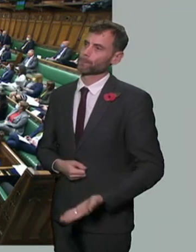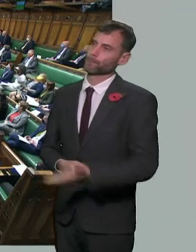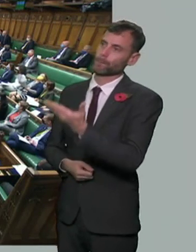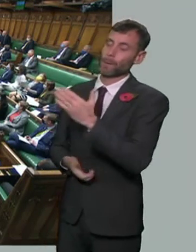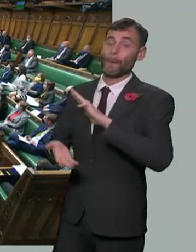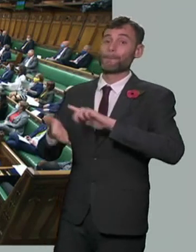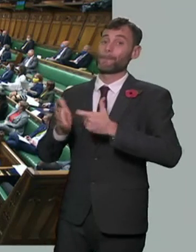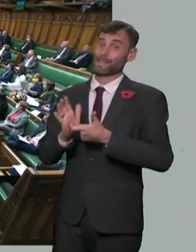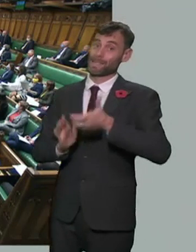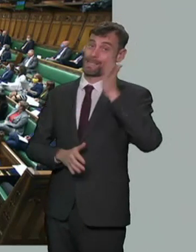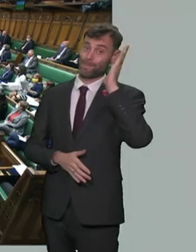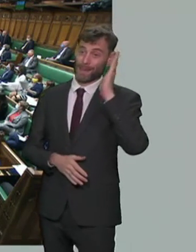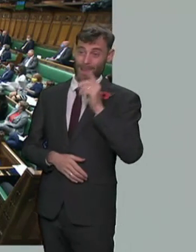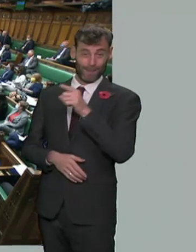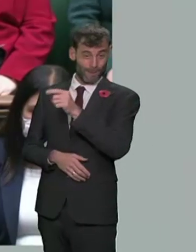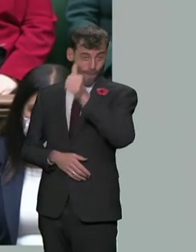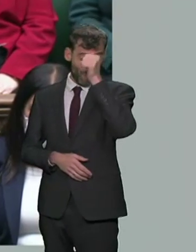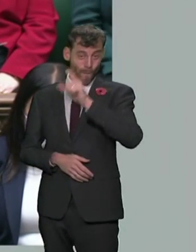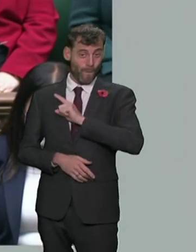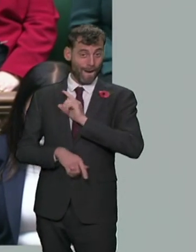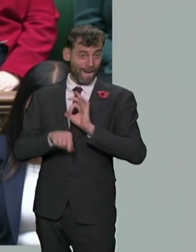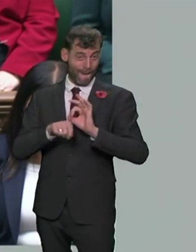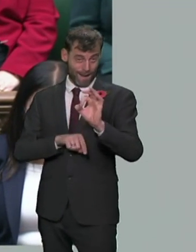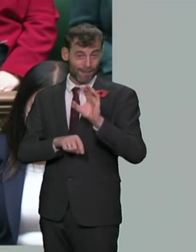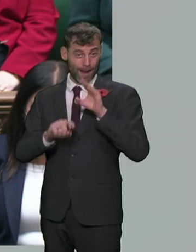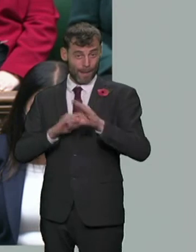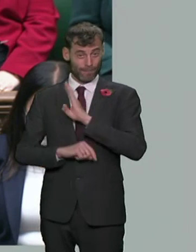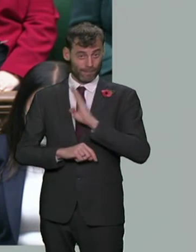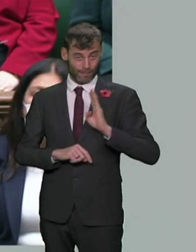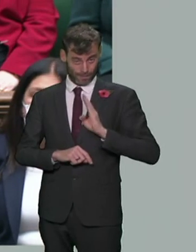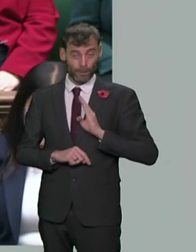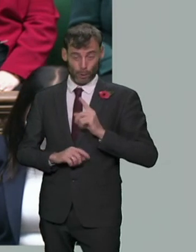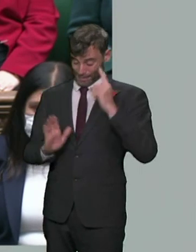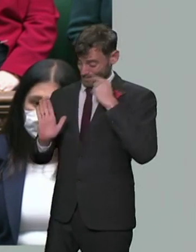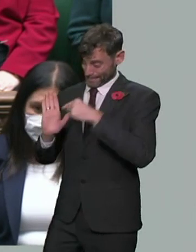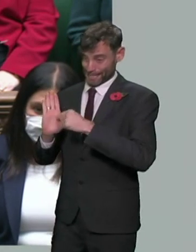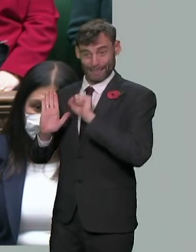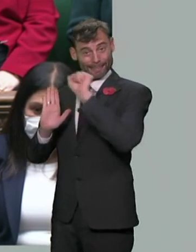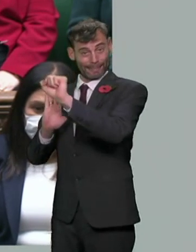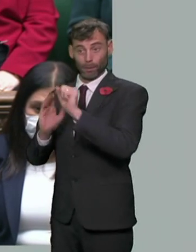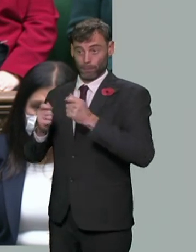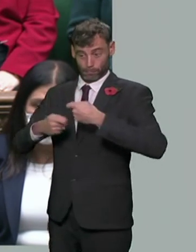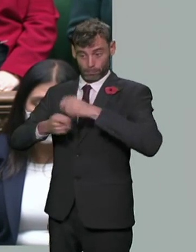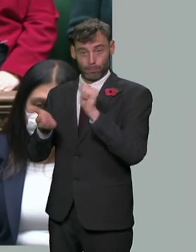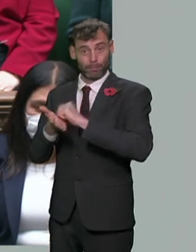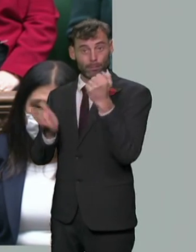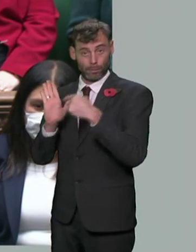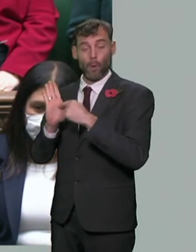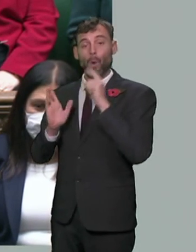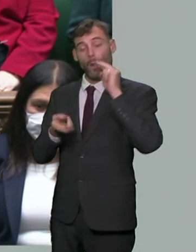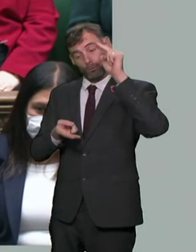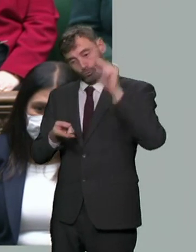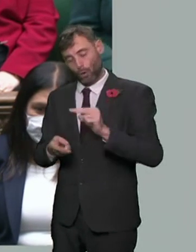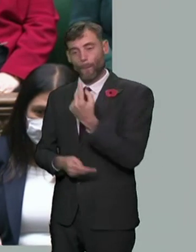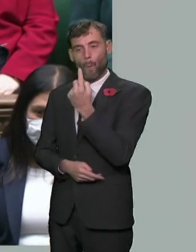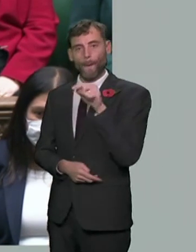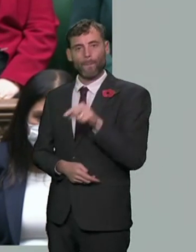The Prime Minister knows that I asked him about the annual defence budget, which his own Budget documents show will drop by £1.3 billion.